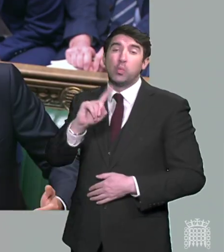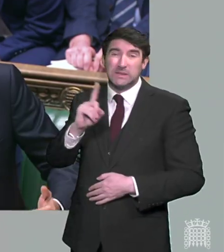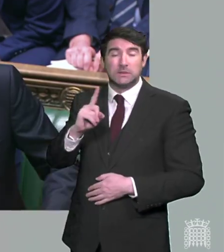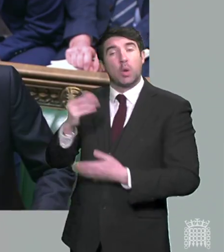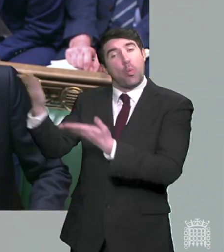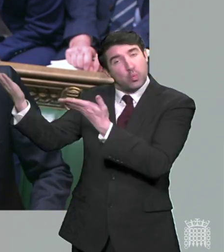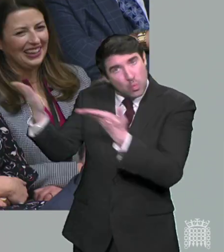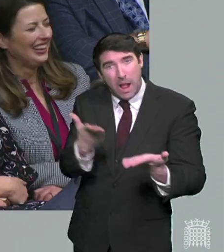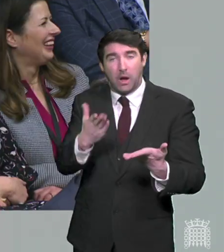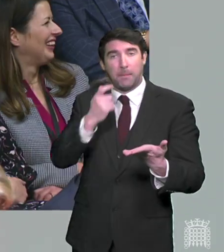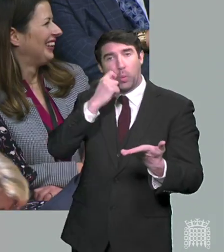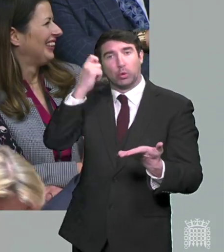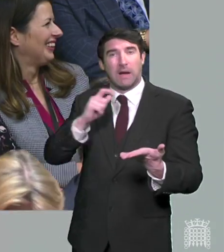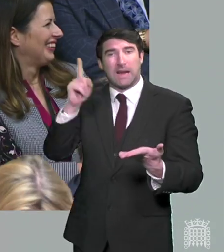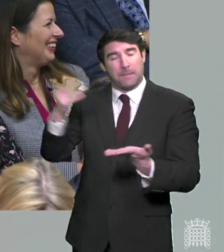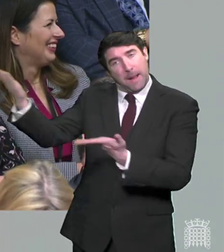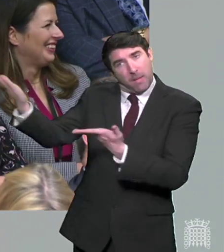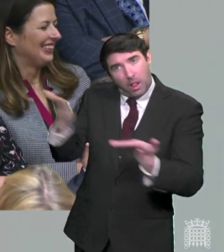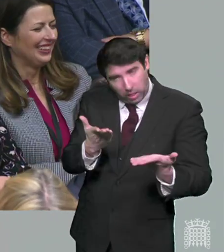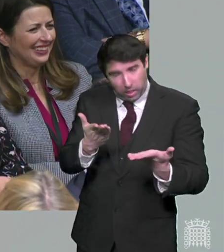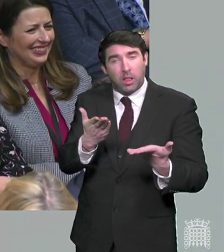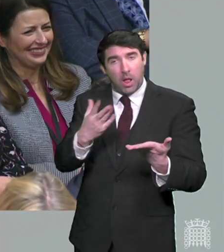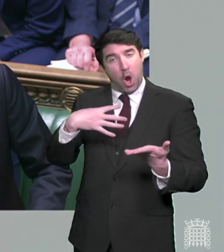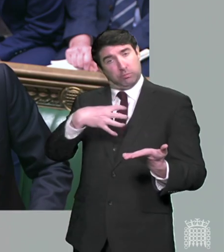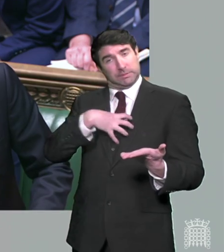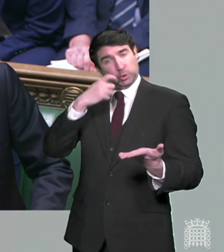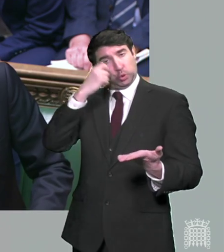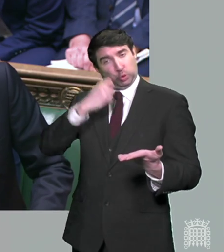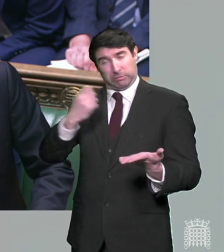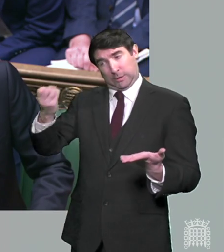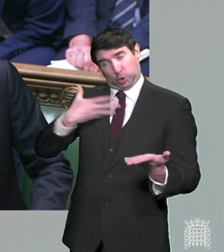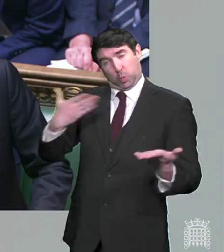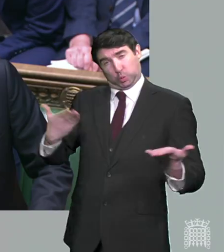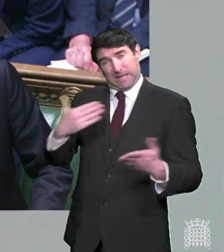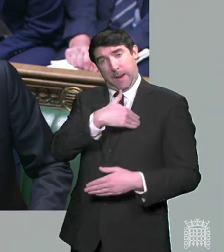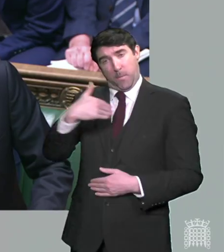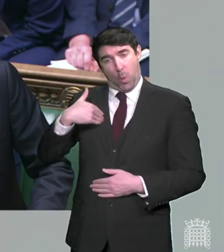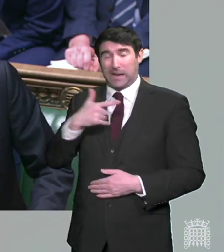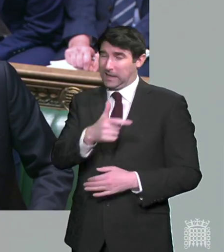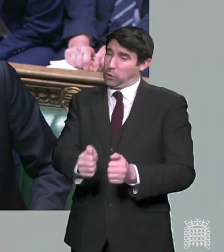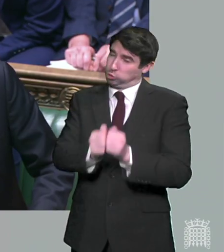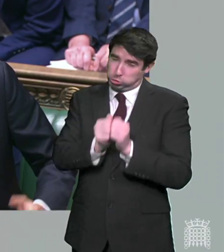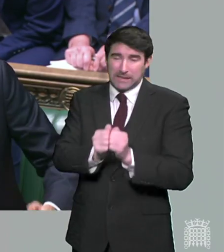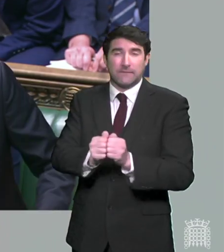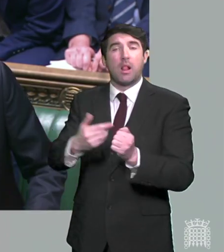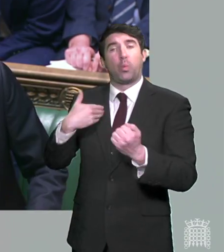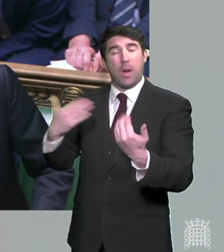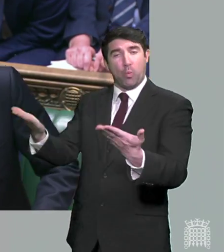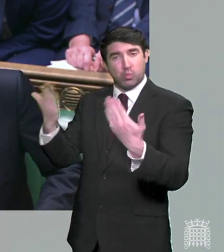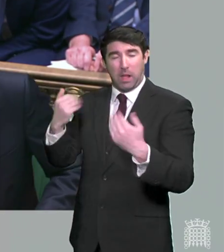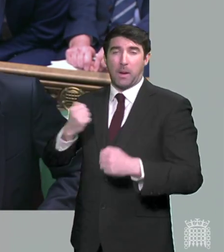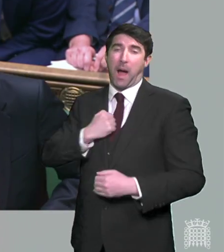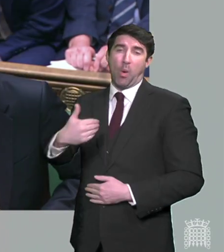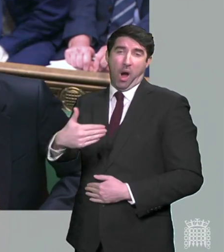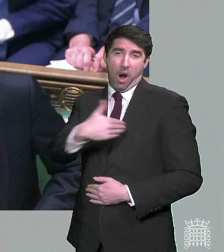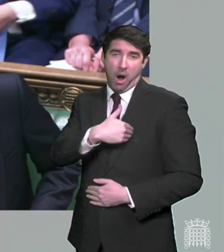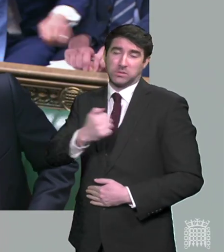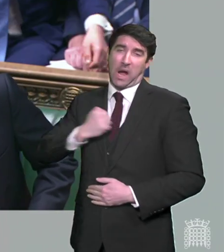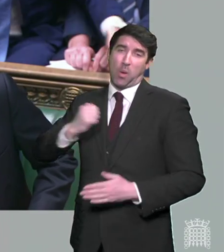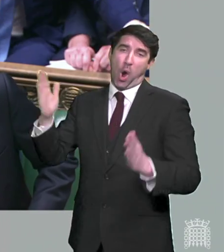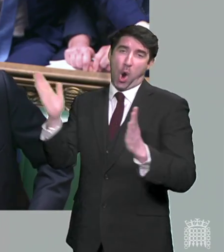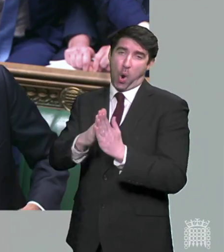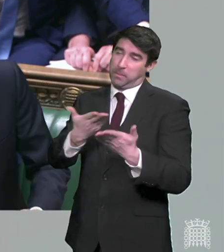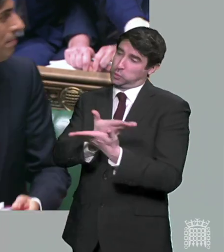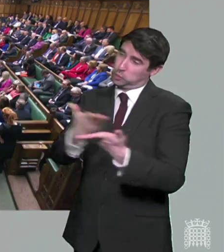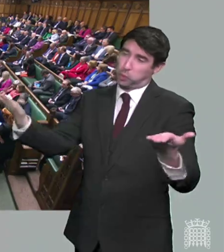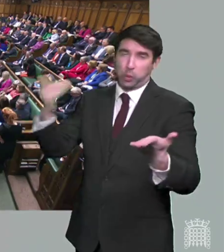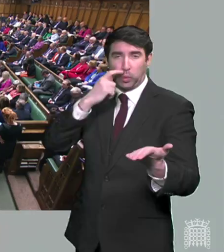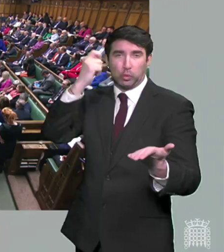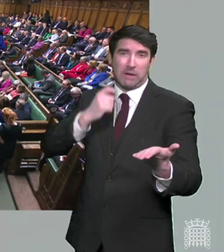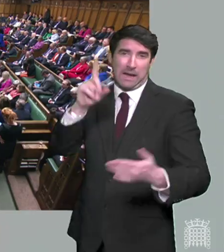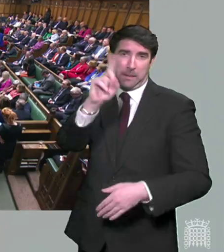Again, the President mentioned to me this morning how grateful he is to the United Kingdom that we have opened up our hearts and our homes to help those in his country who need our security and sanctuary.